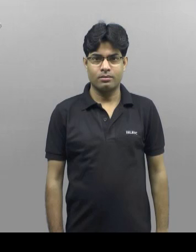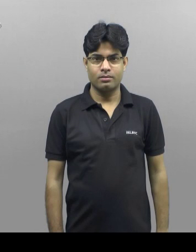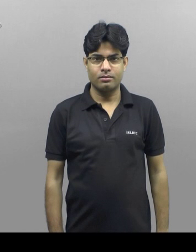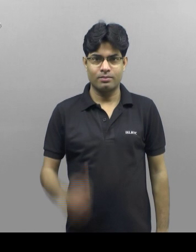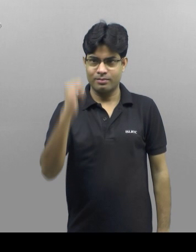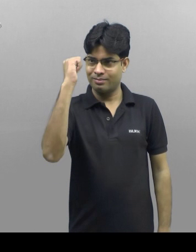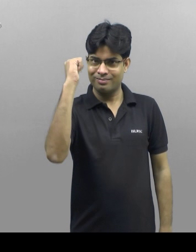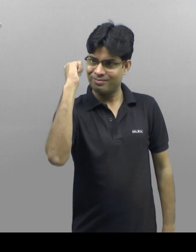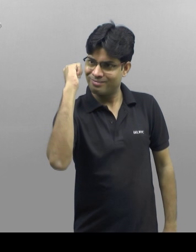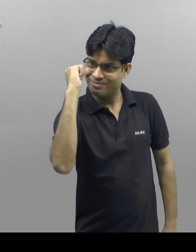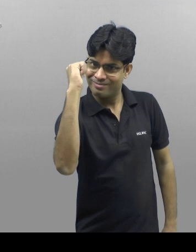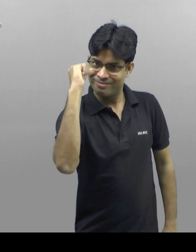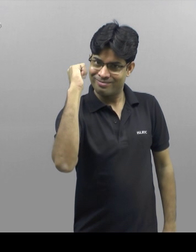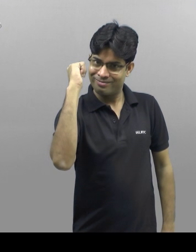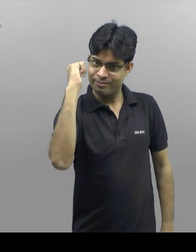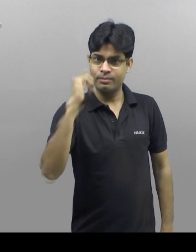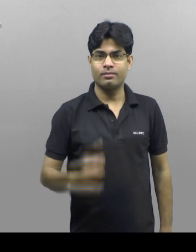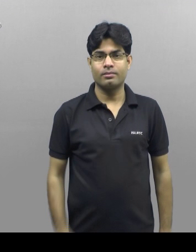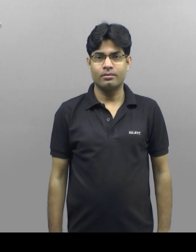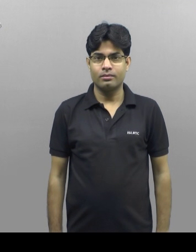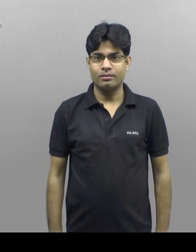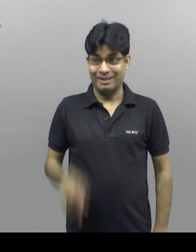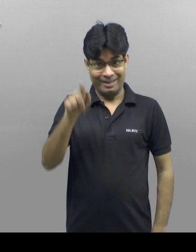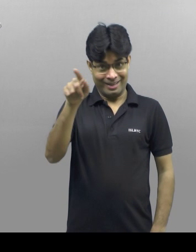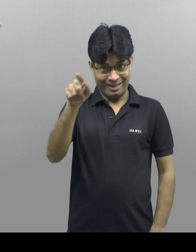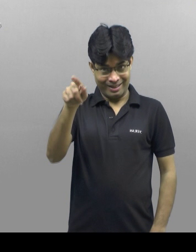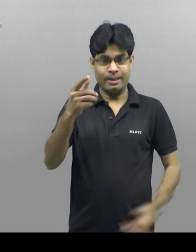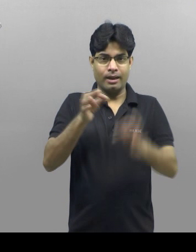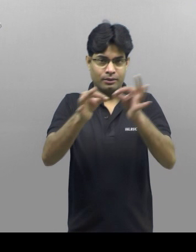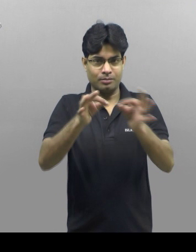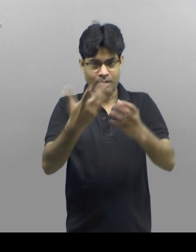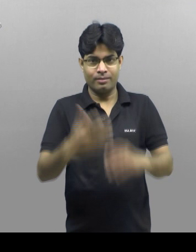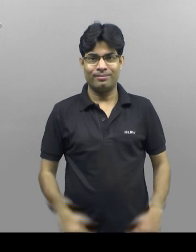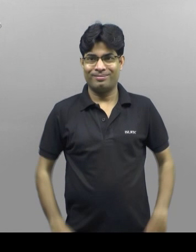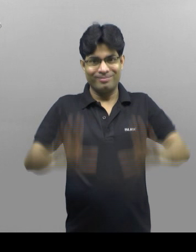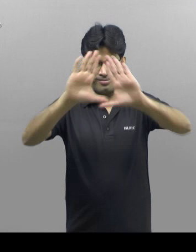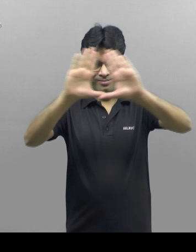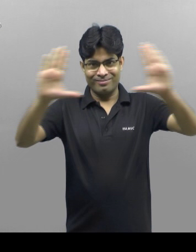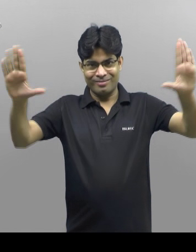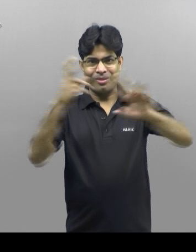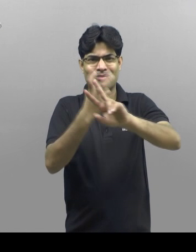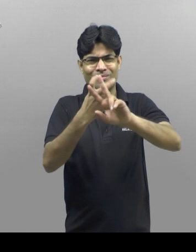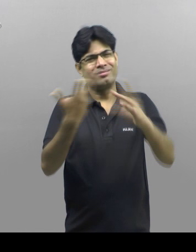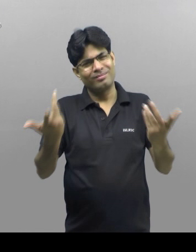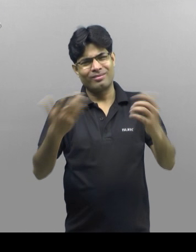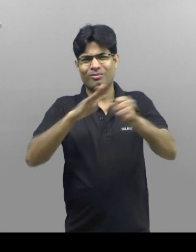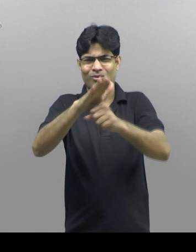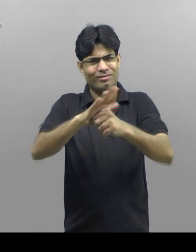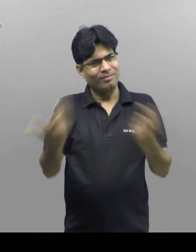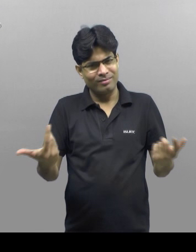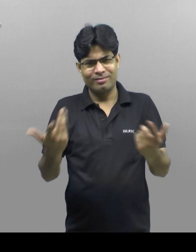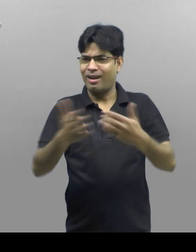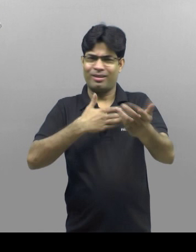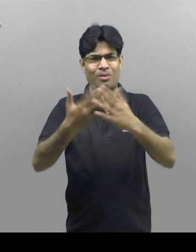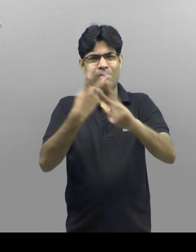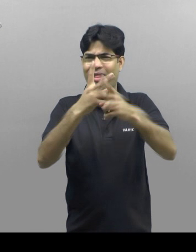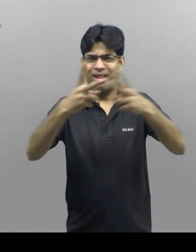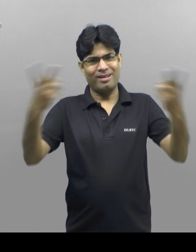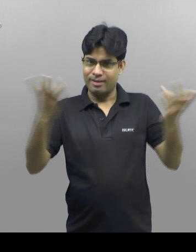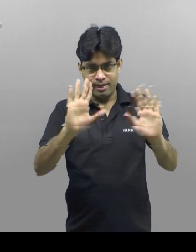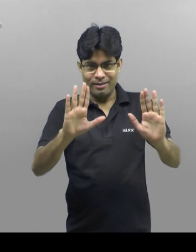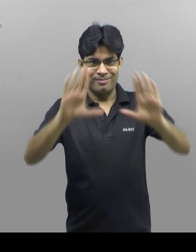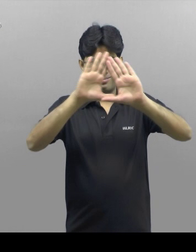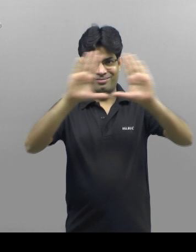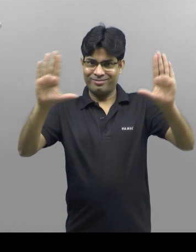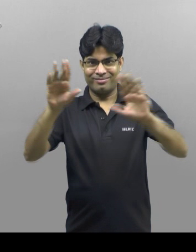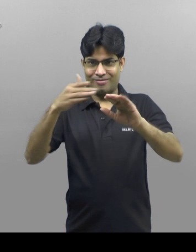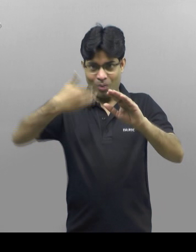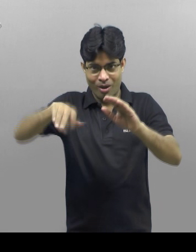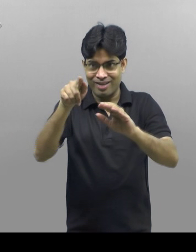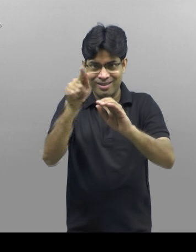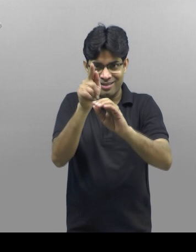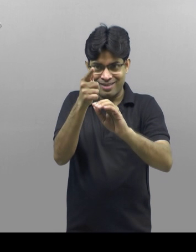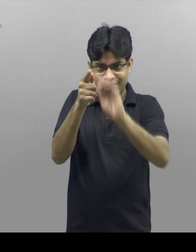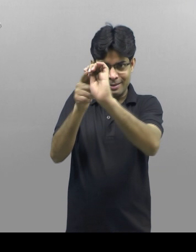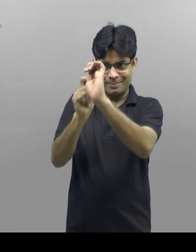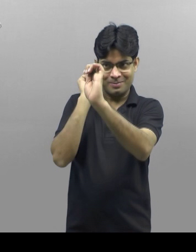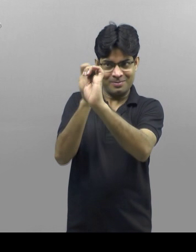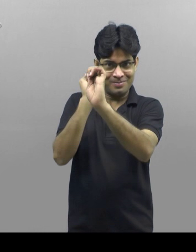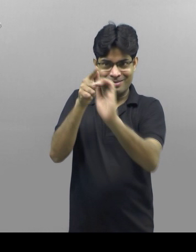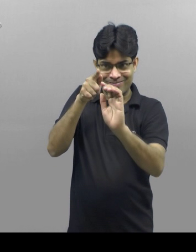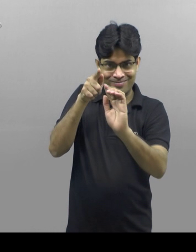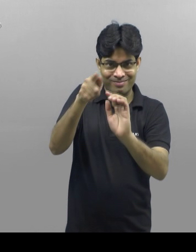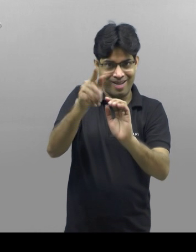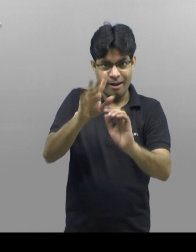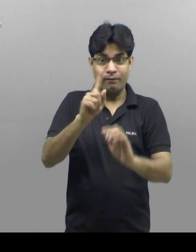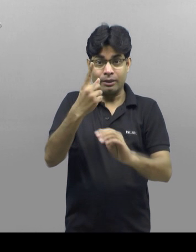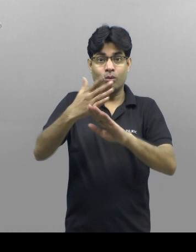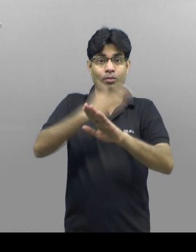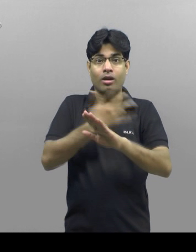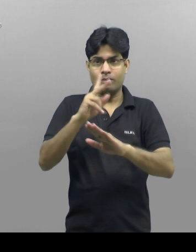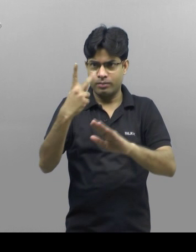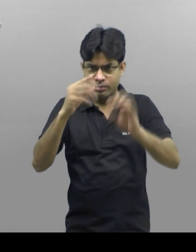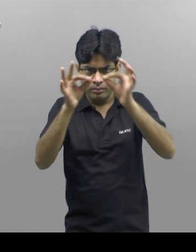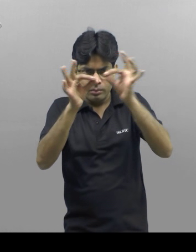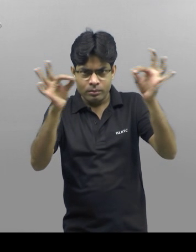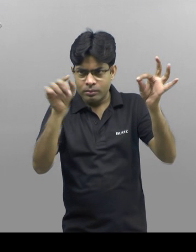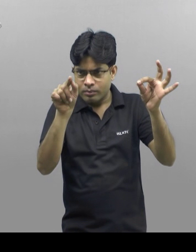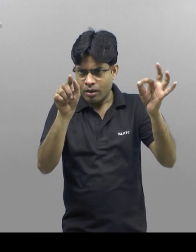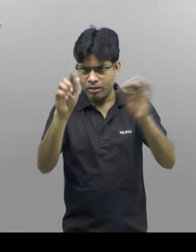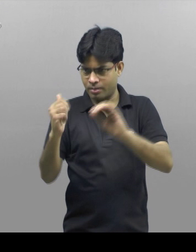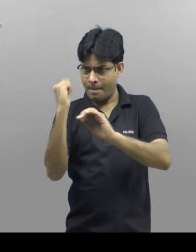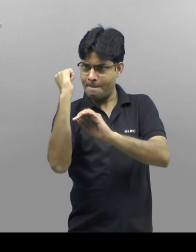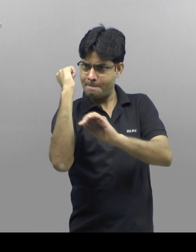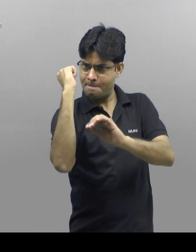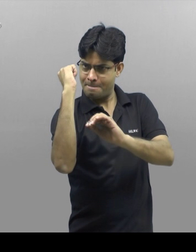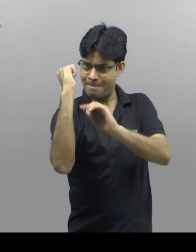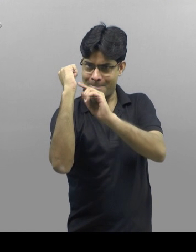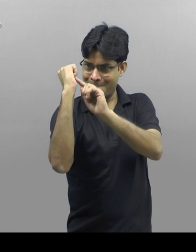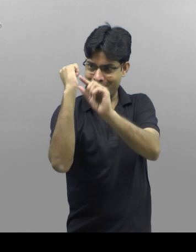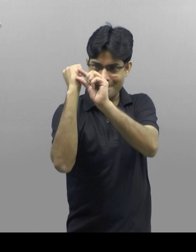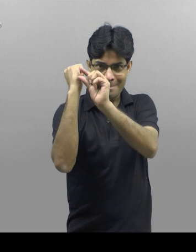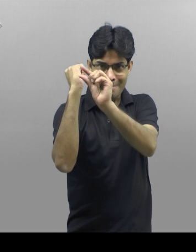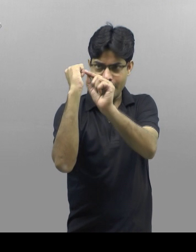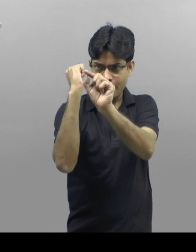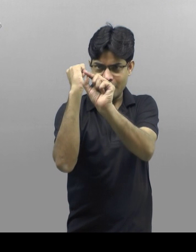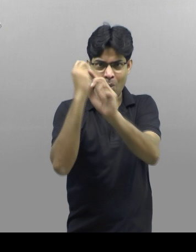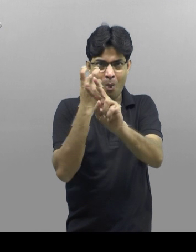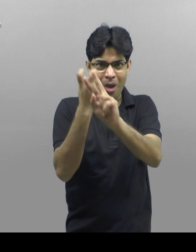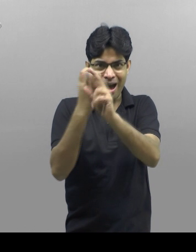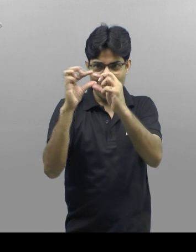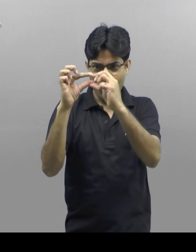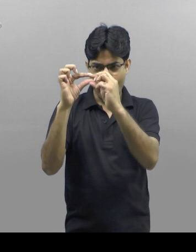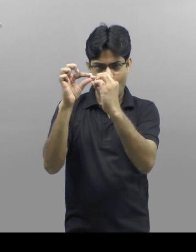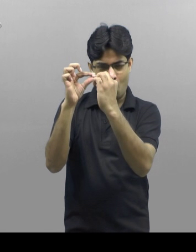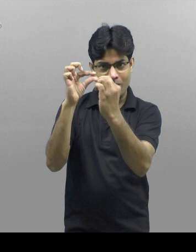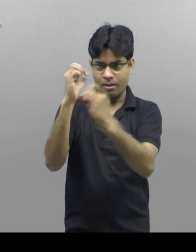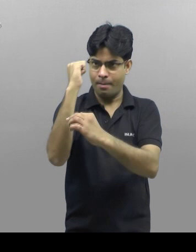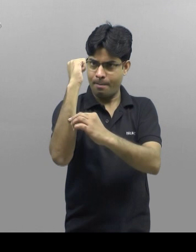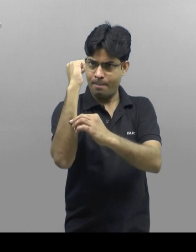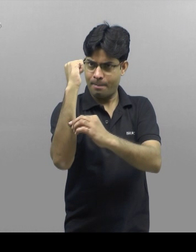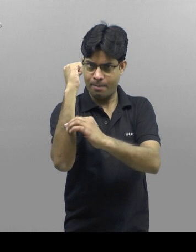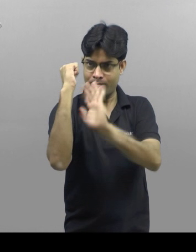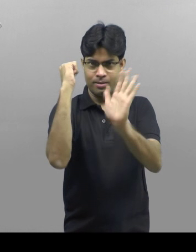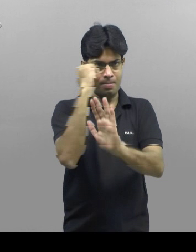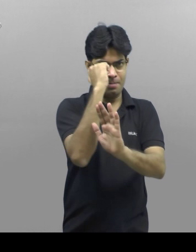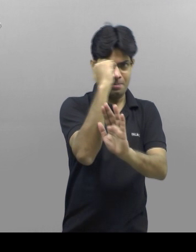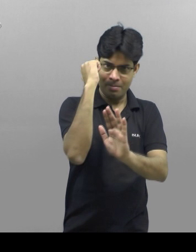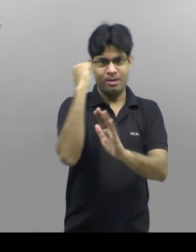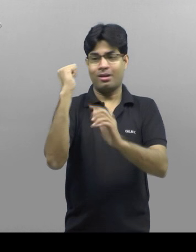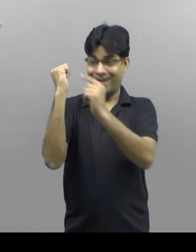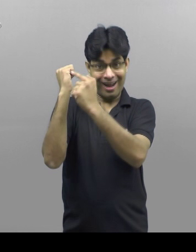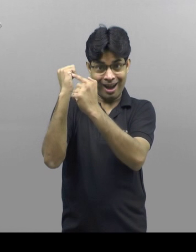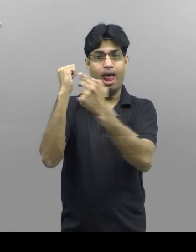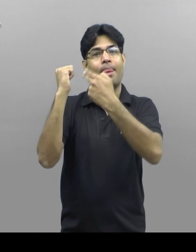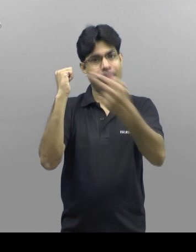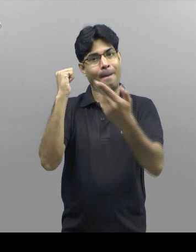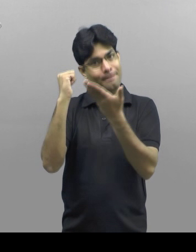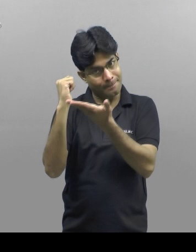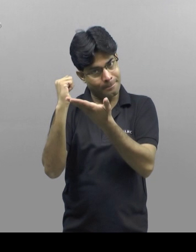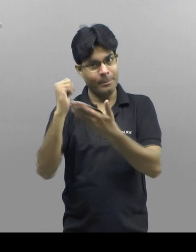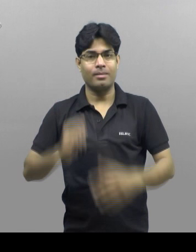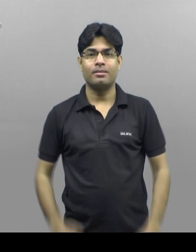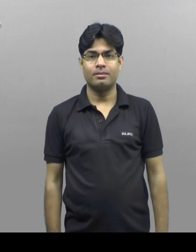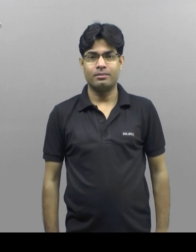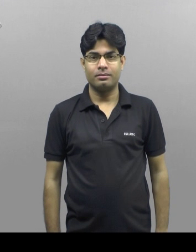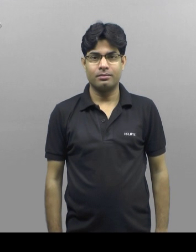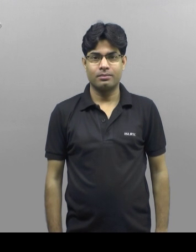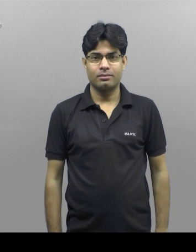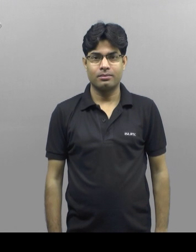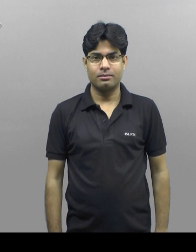Dot Punch